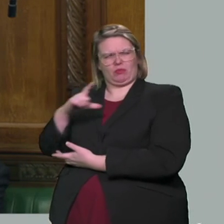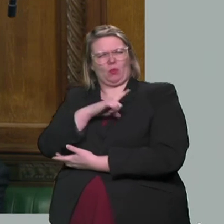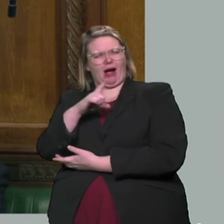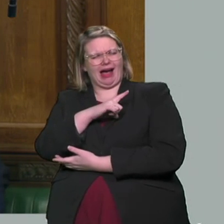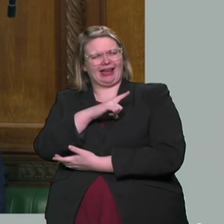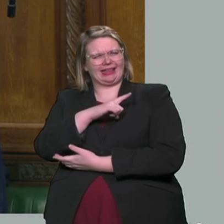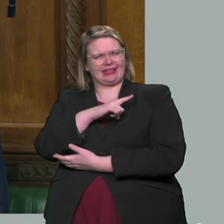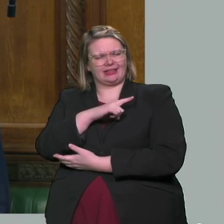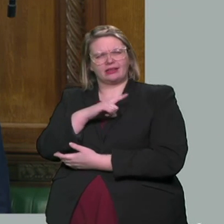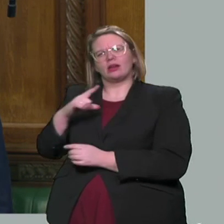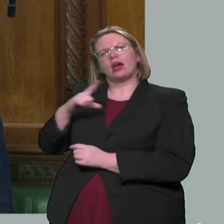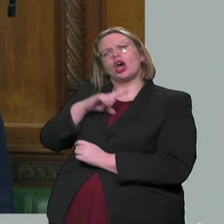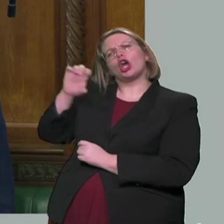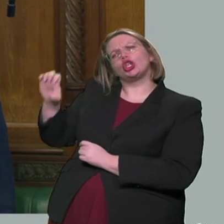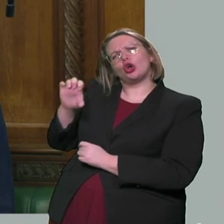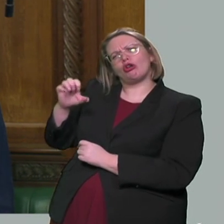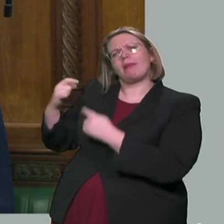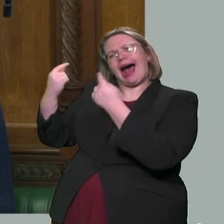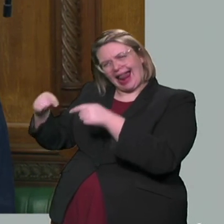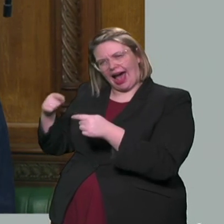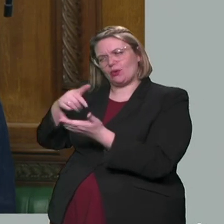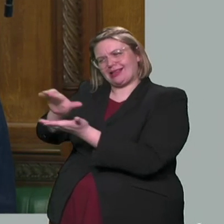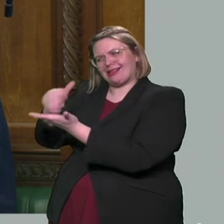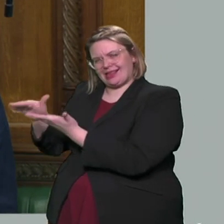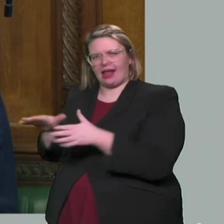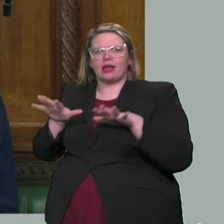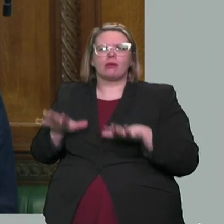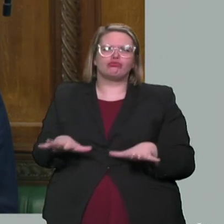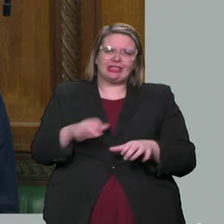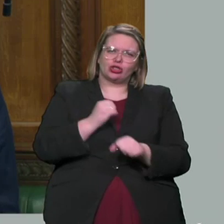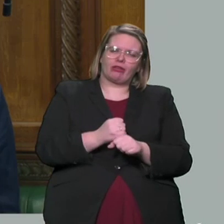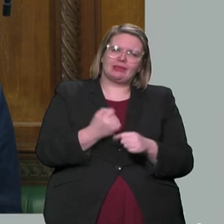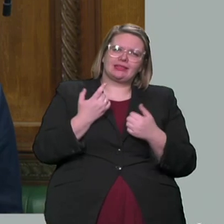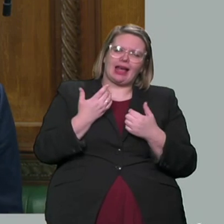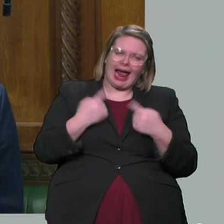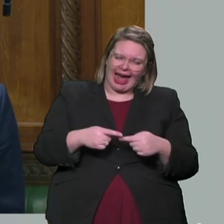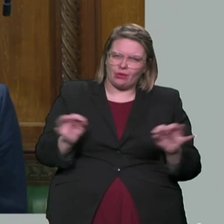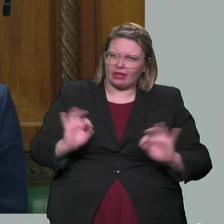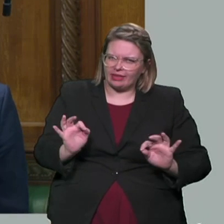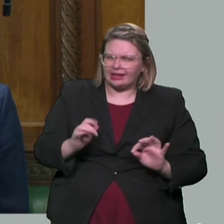Why is it that the European Union has given them that permission when the British Government have not done so?